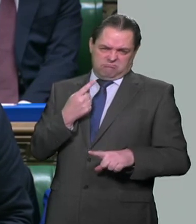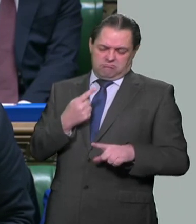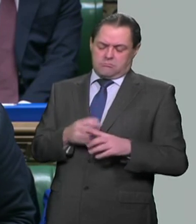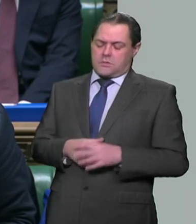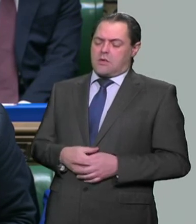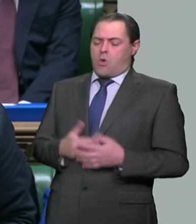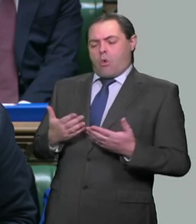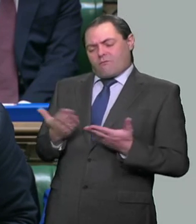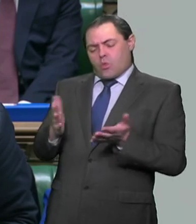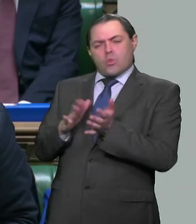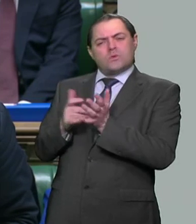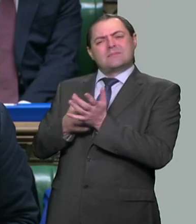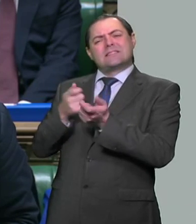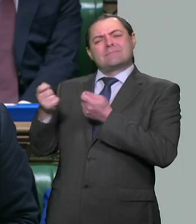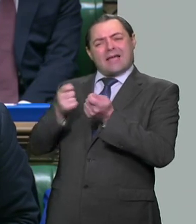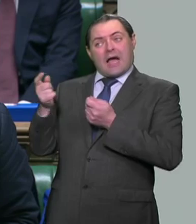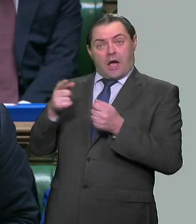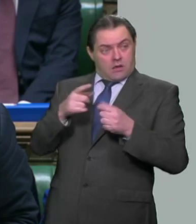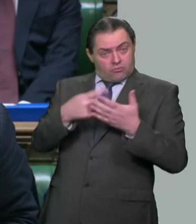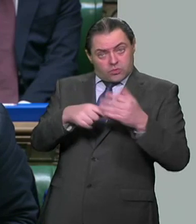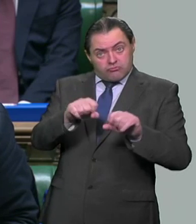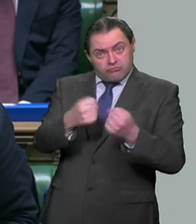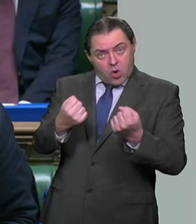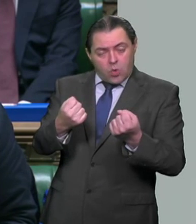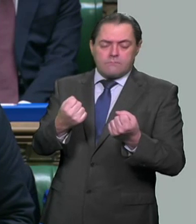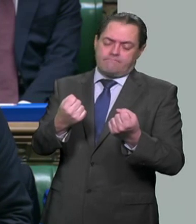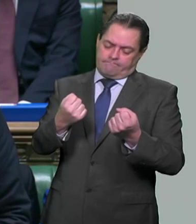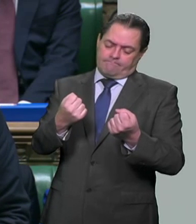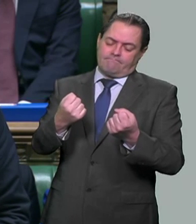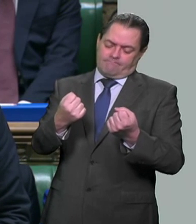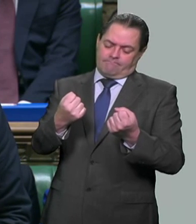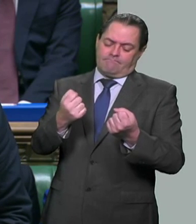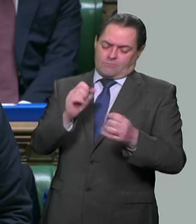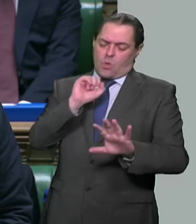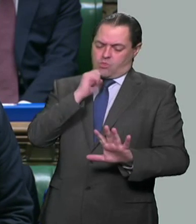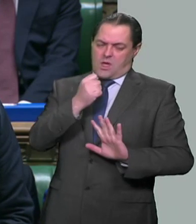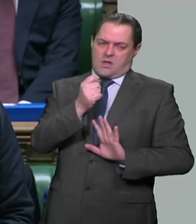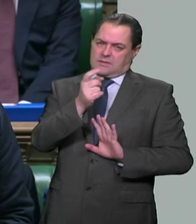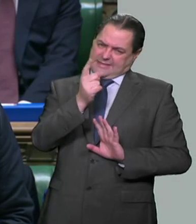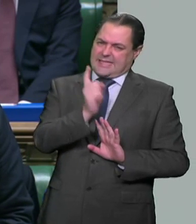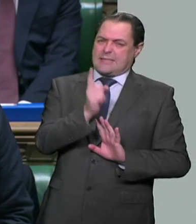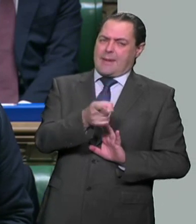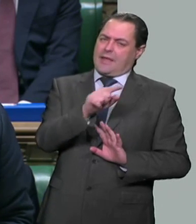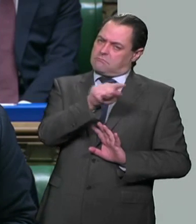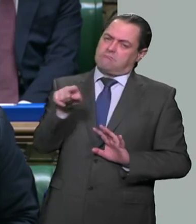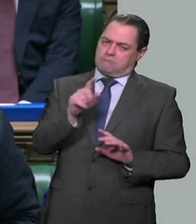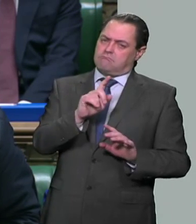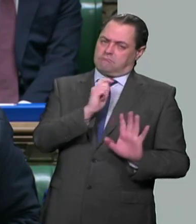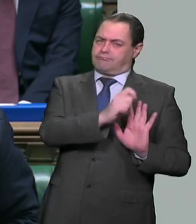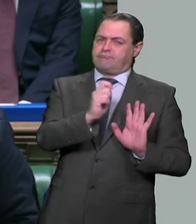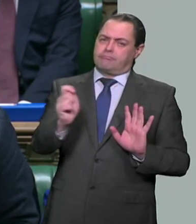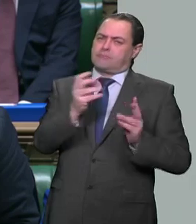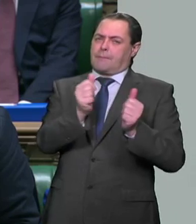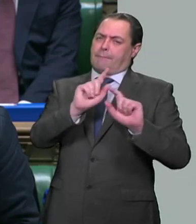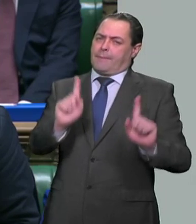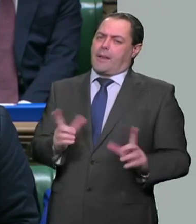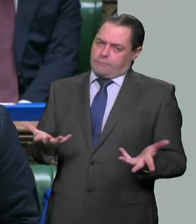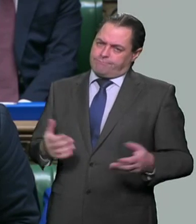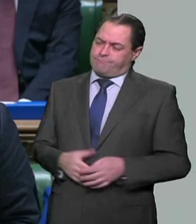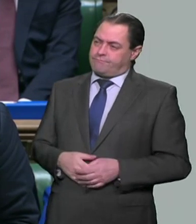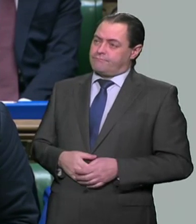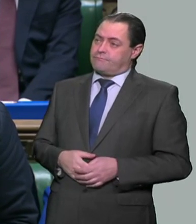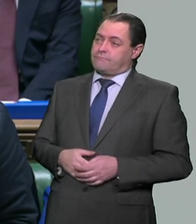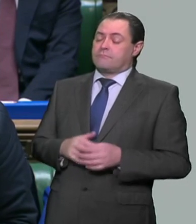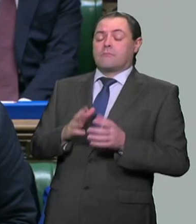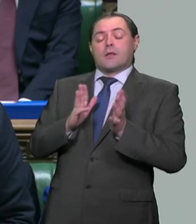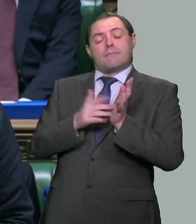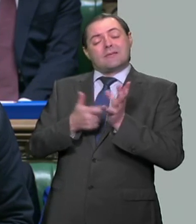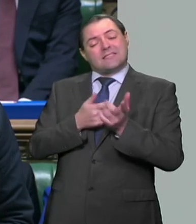It goes without saying that if those rules were broken, there will be disciplinary action for all those involved.